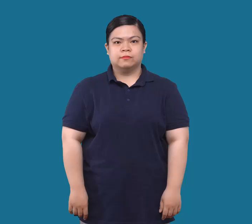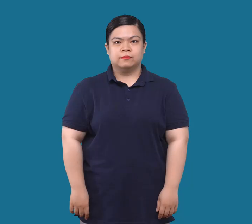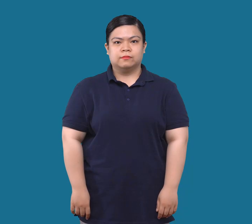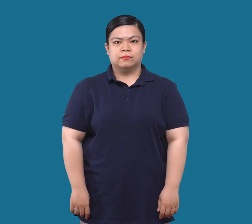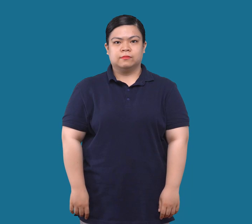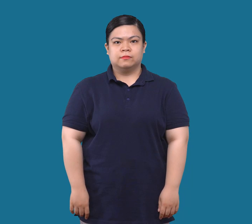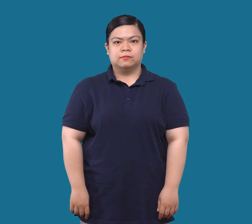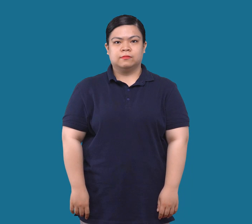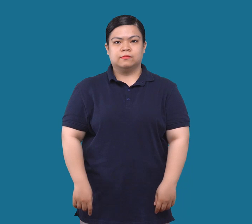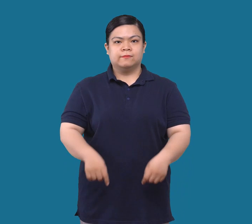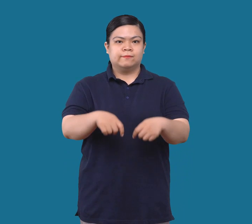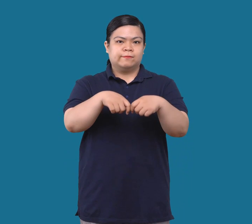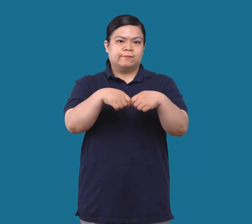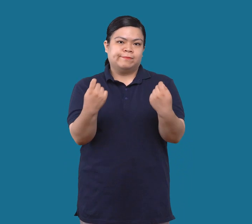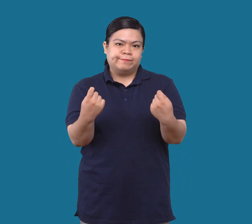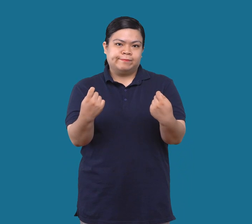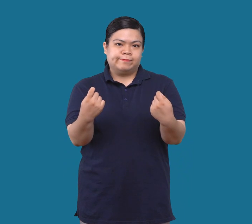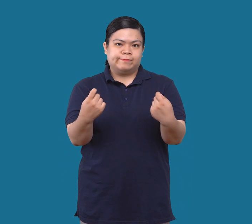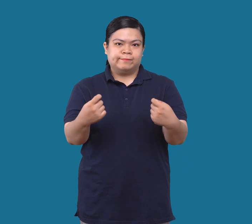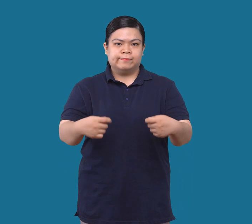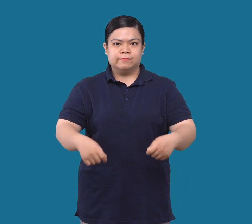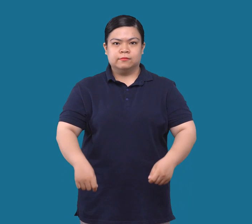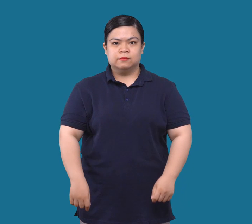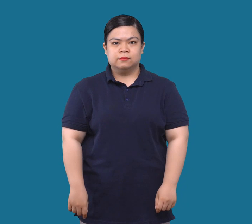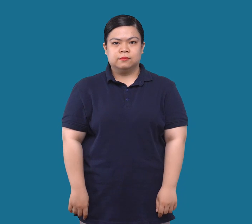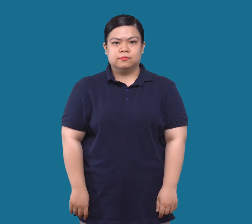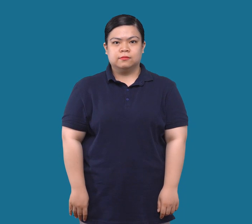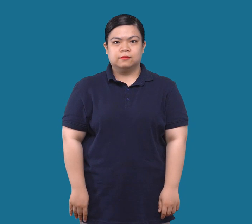rách